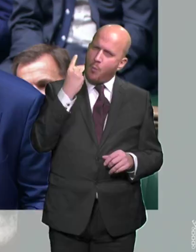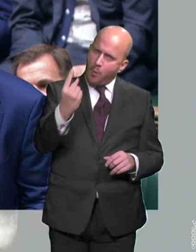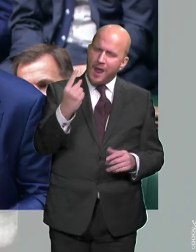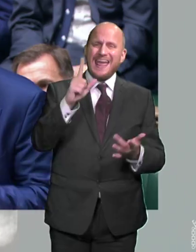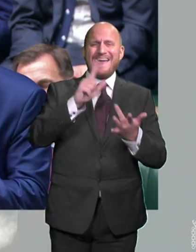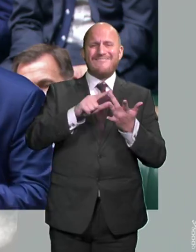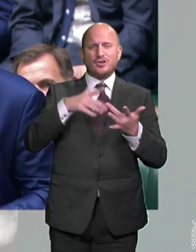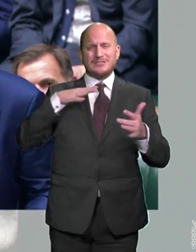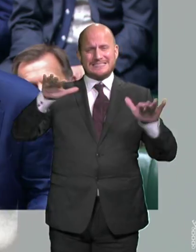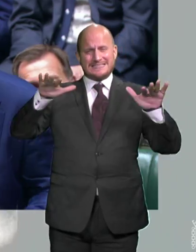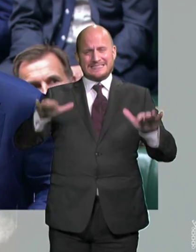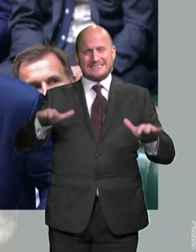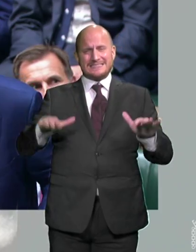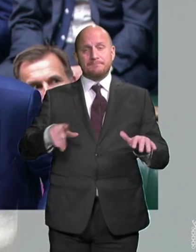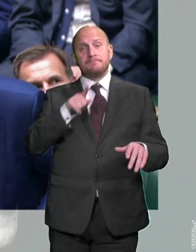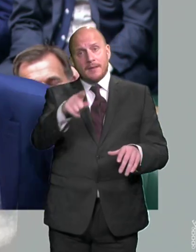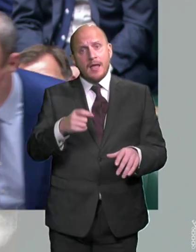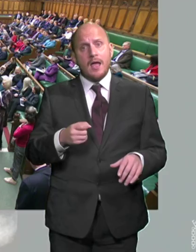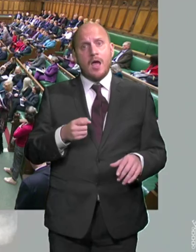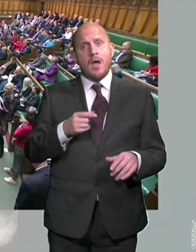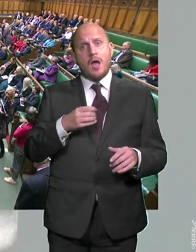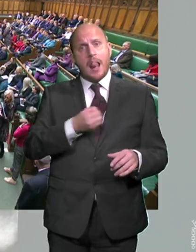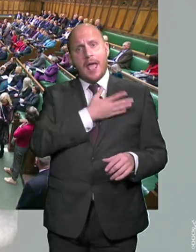We will not be able to do that if we follow the spending plans of the Labour party.